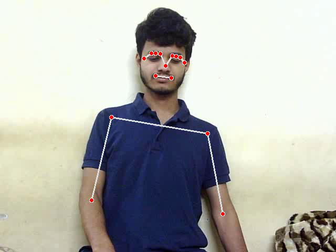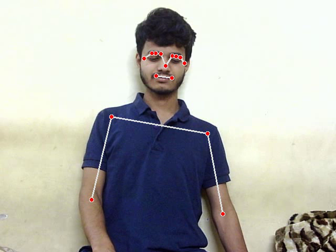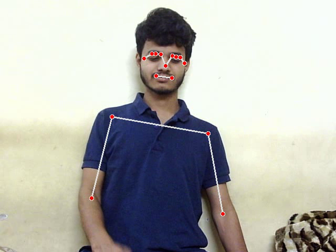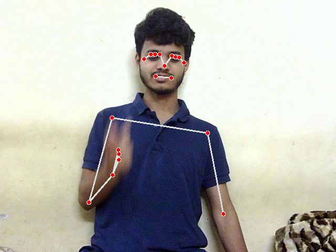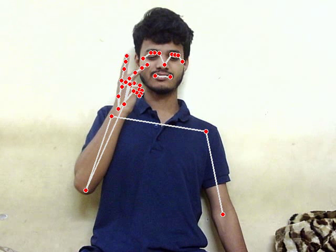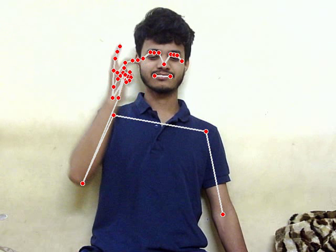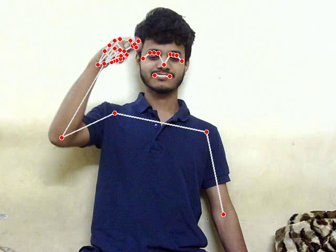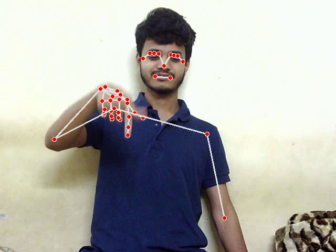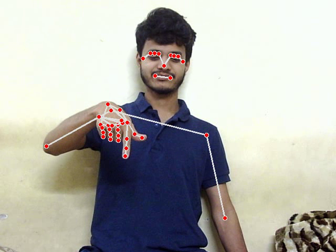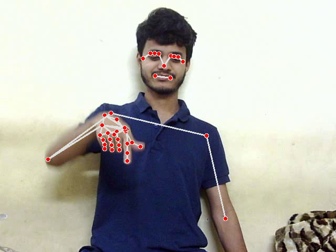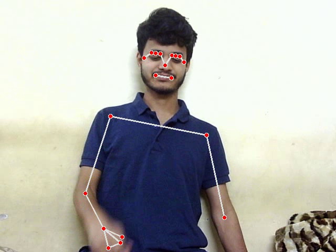see you later